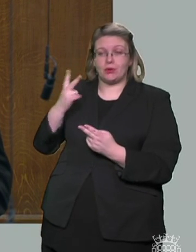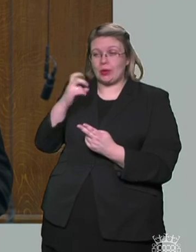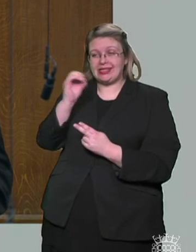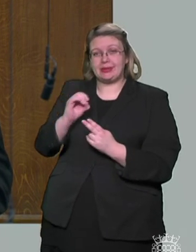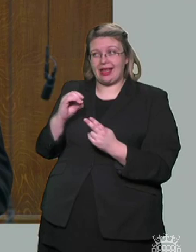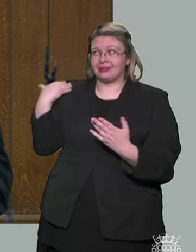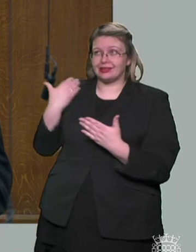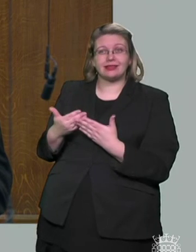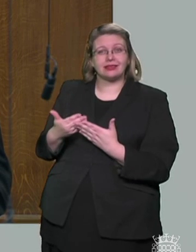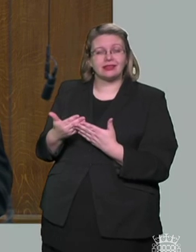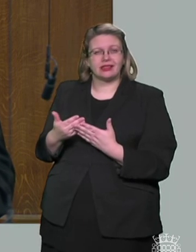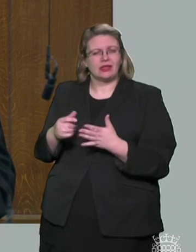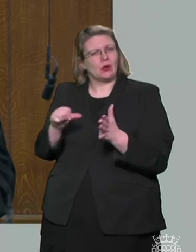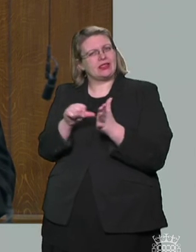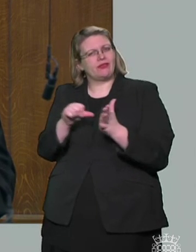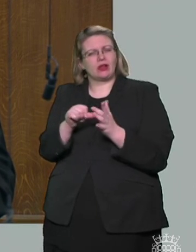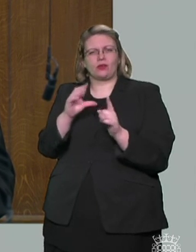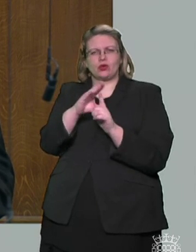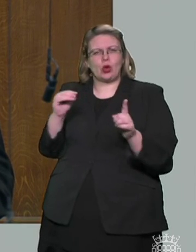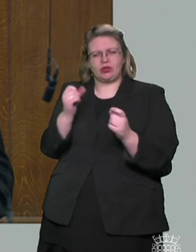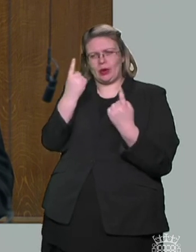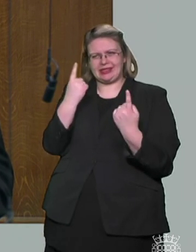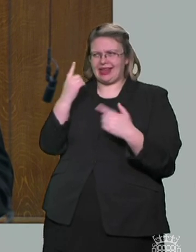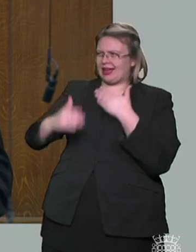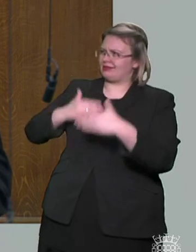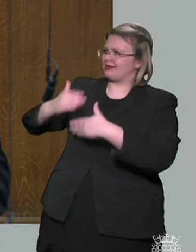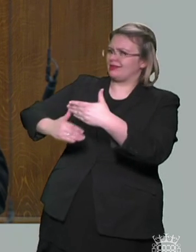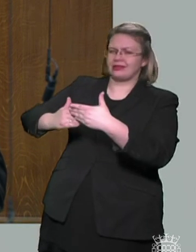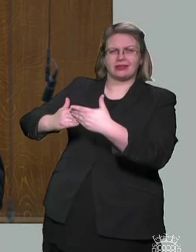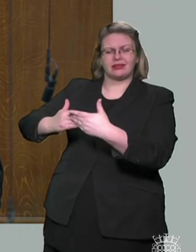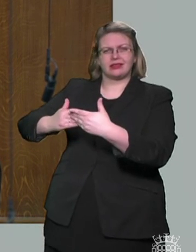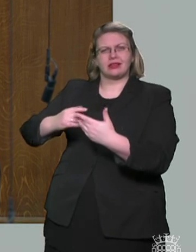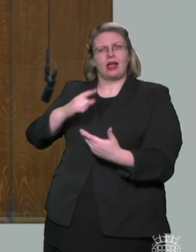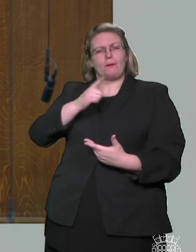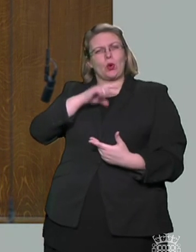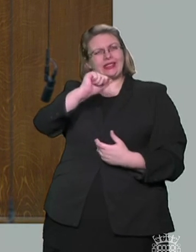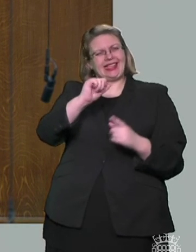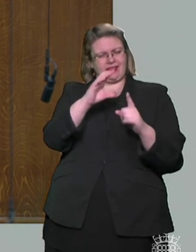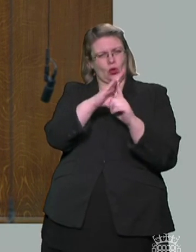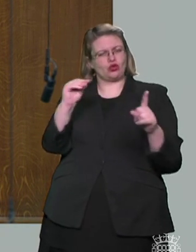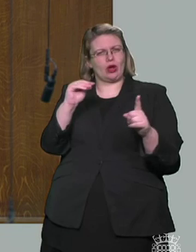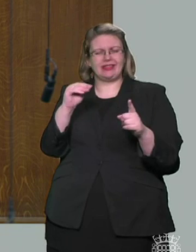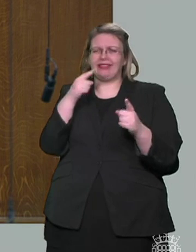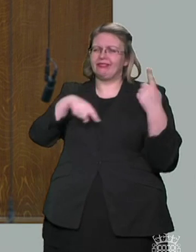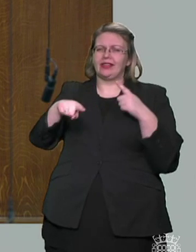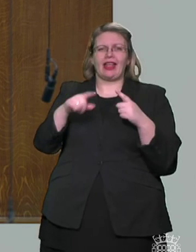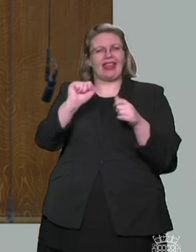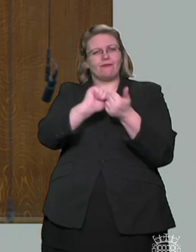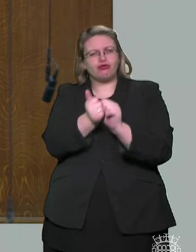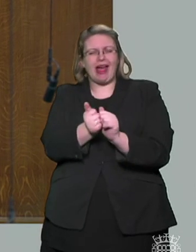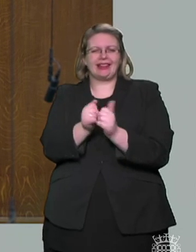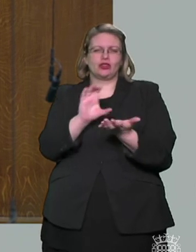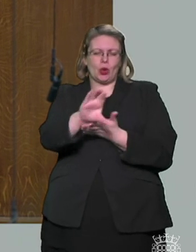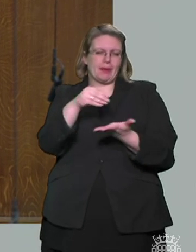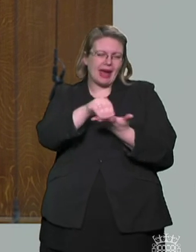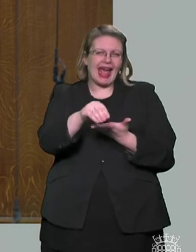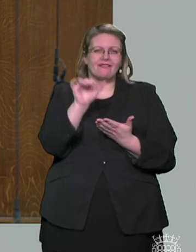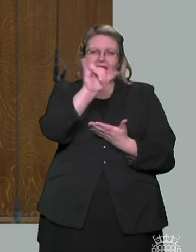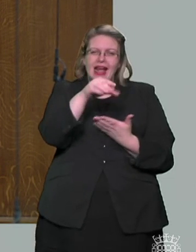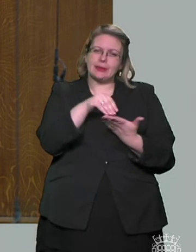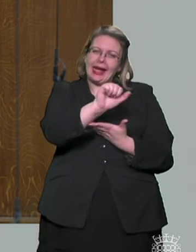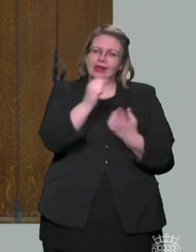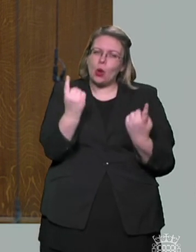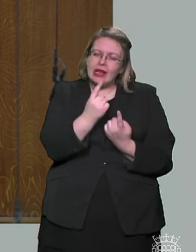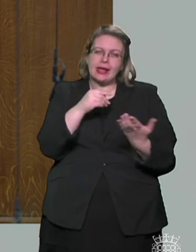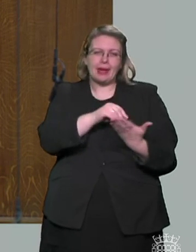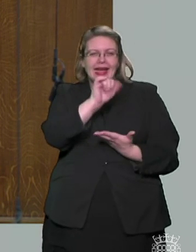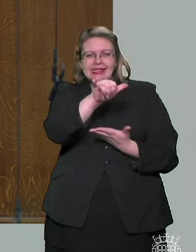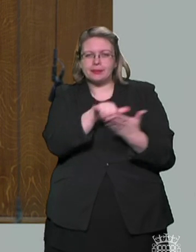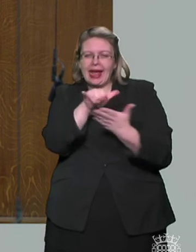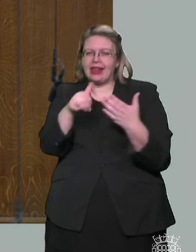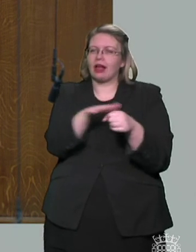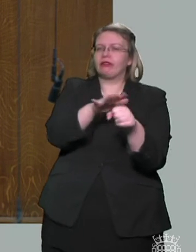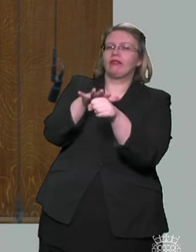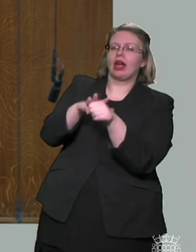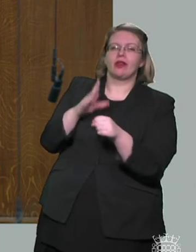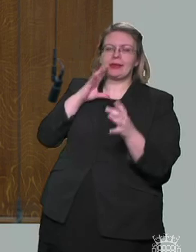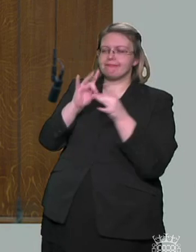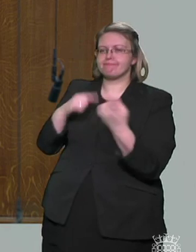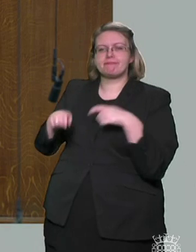It must be hard for the Prime Minister to stay in touch with financial reality, given that donors and friends pay for flights and holidays and many of his bills.